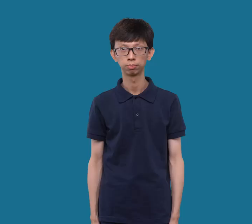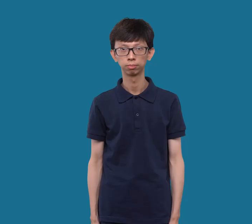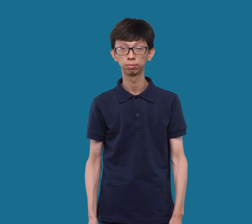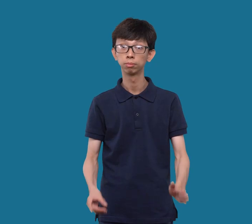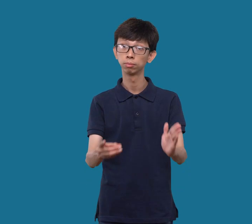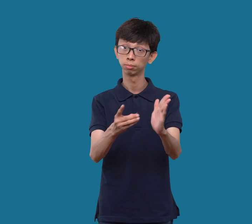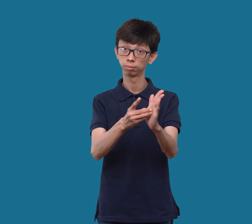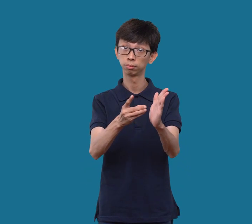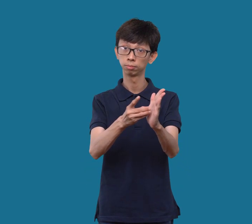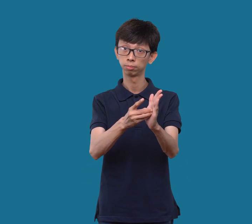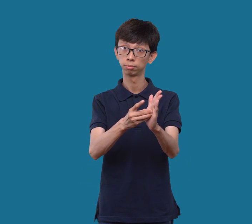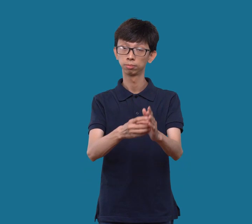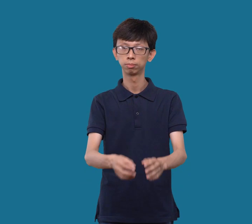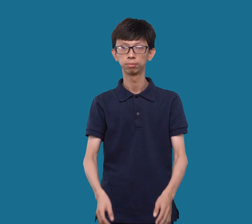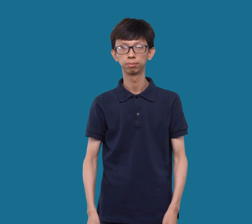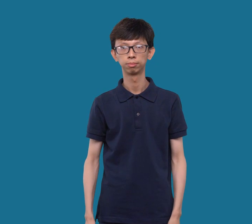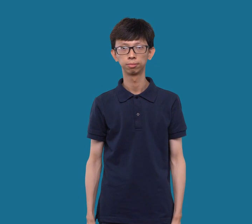thừa